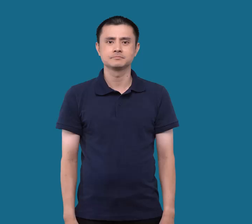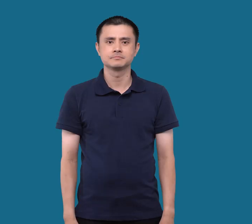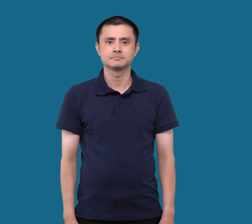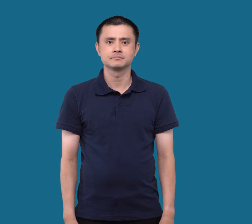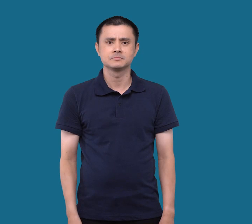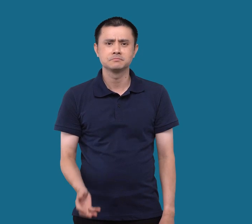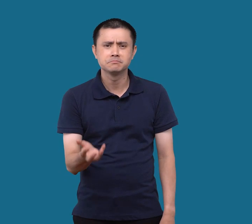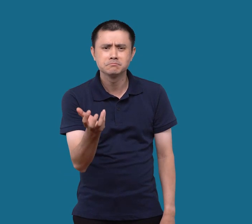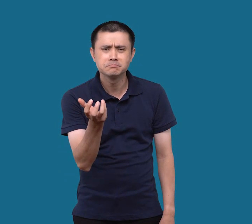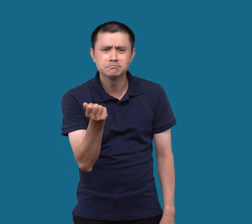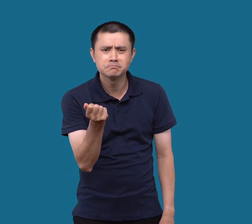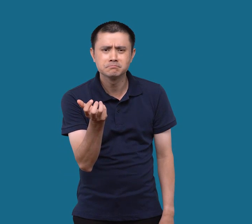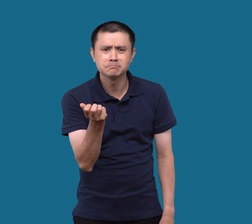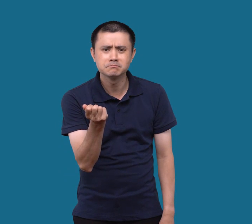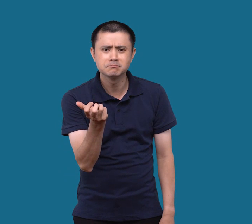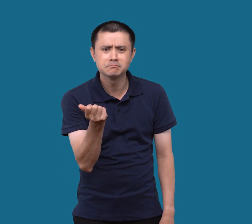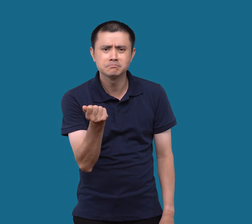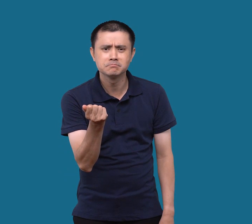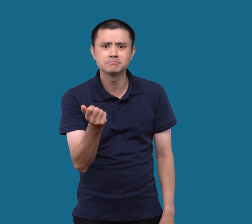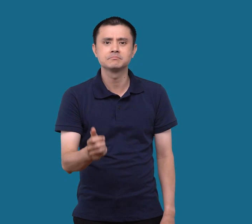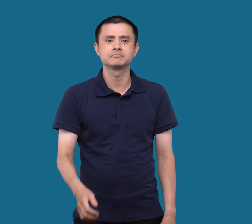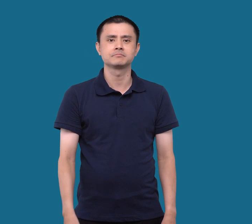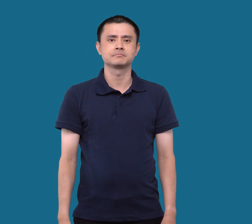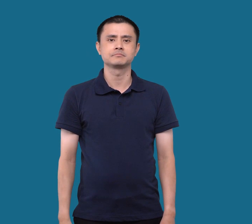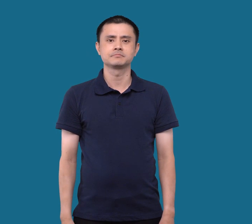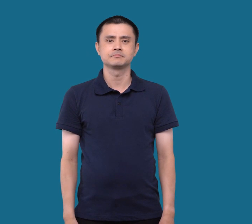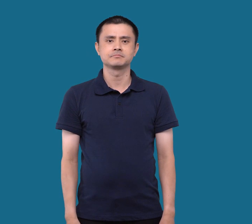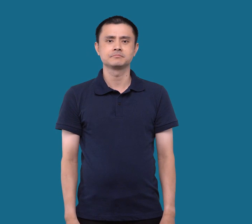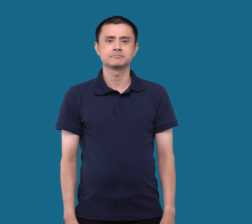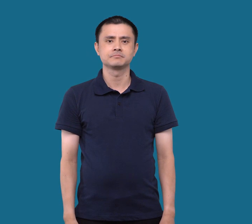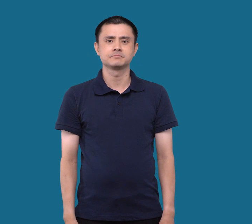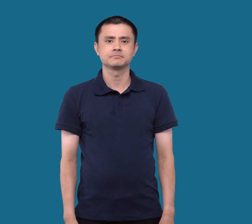ẩm ướt